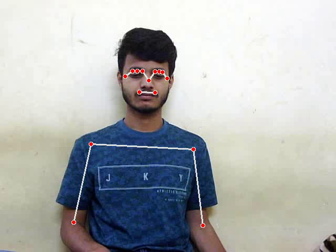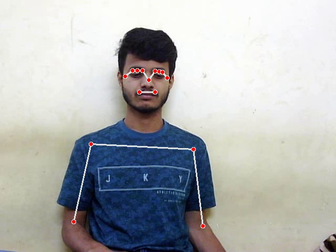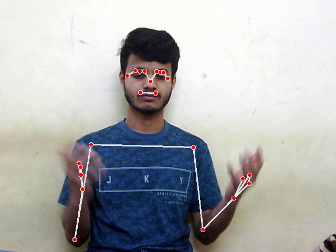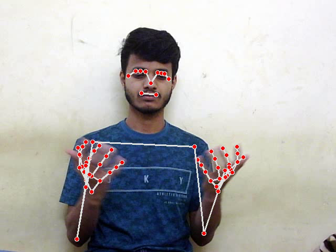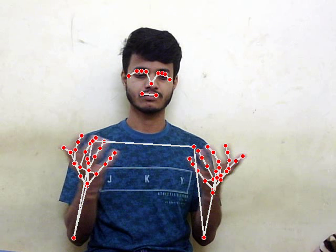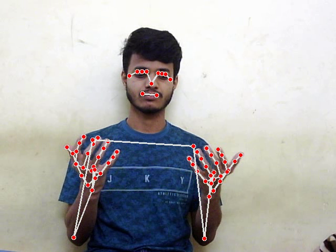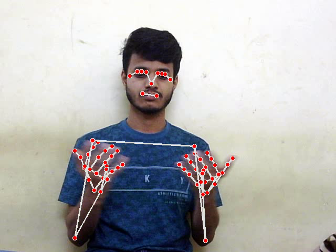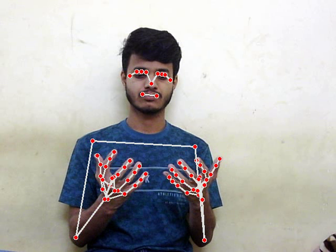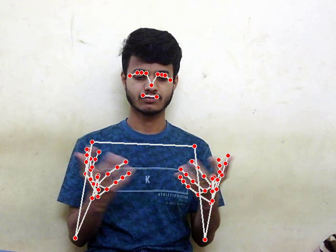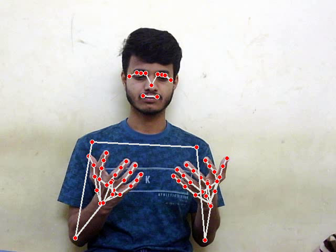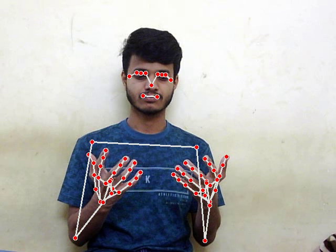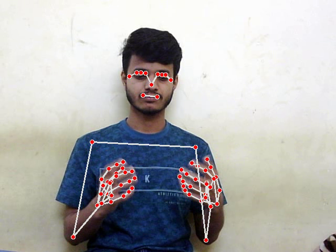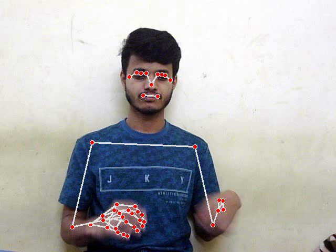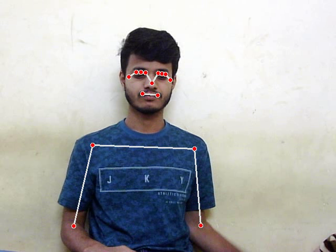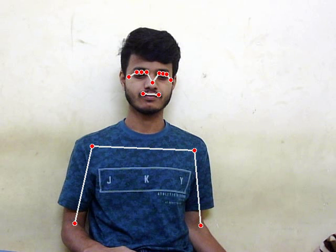what